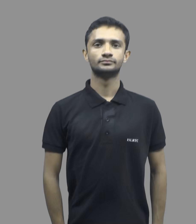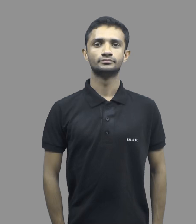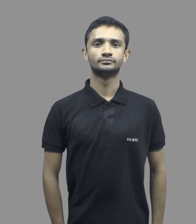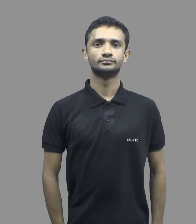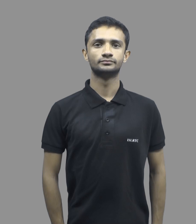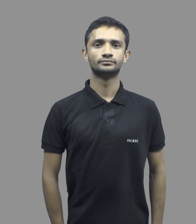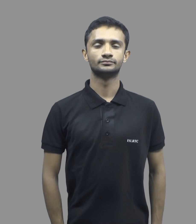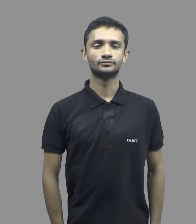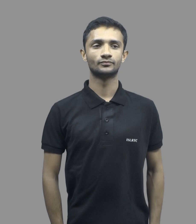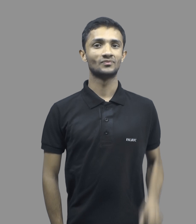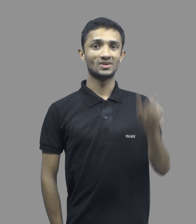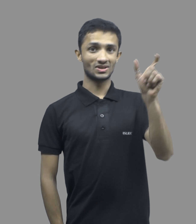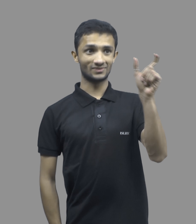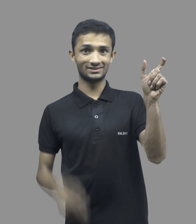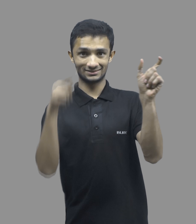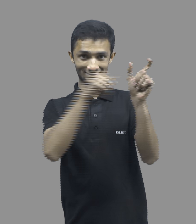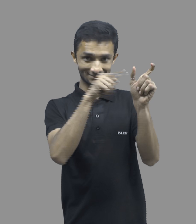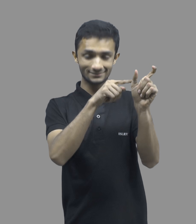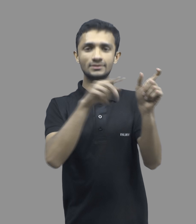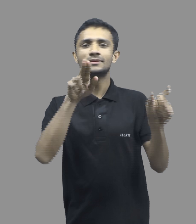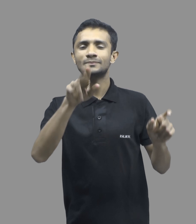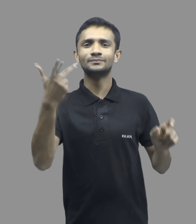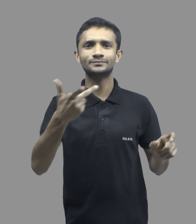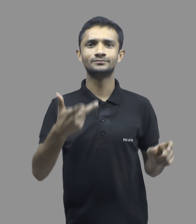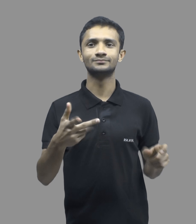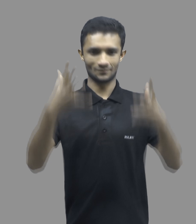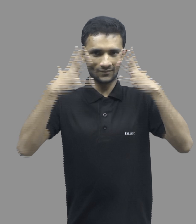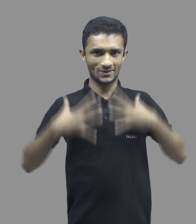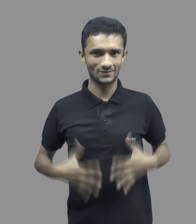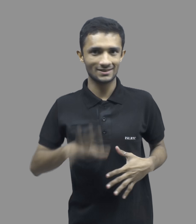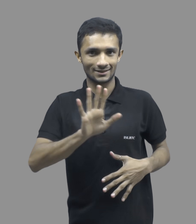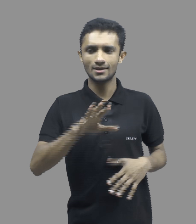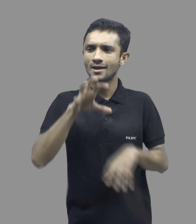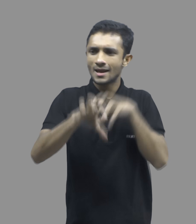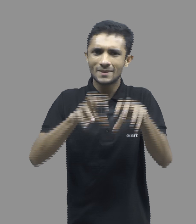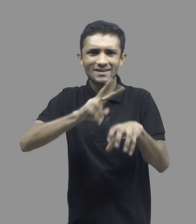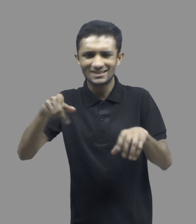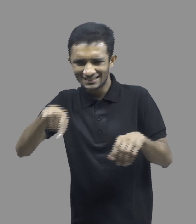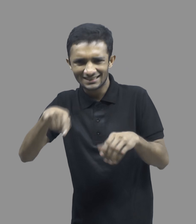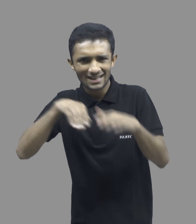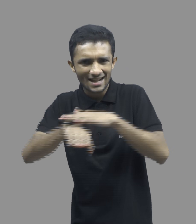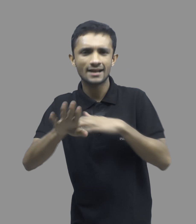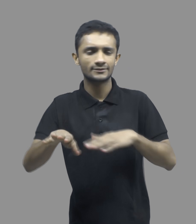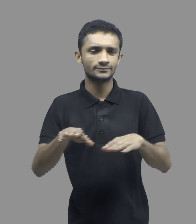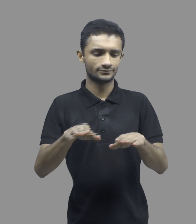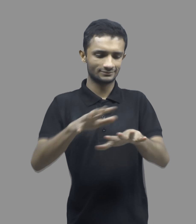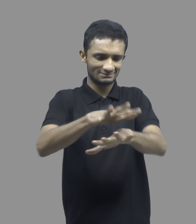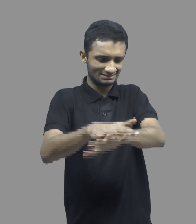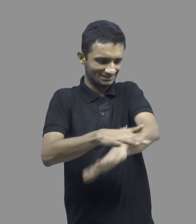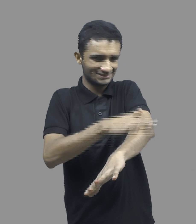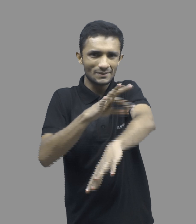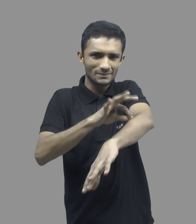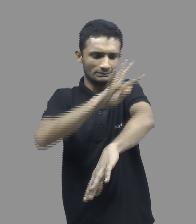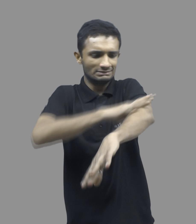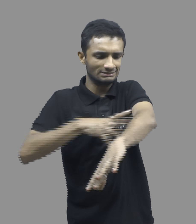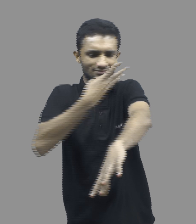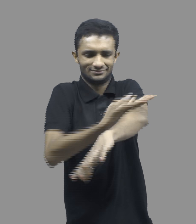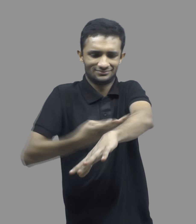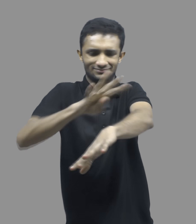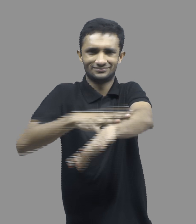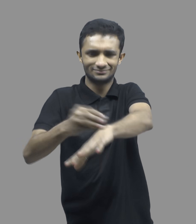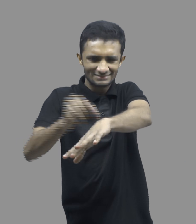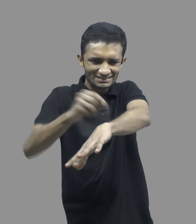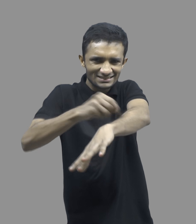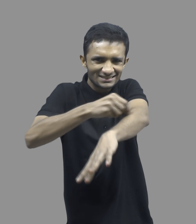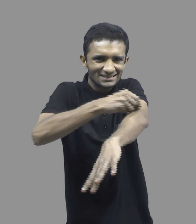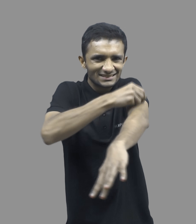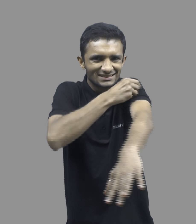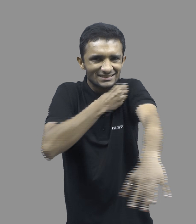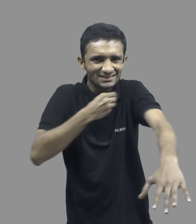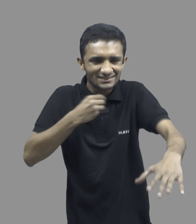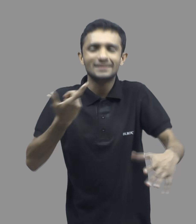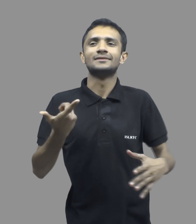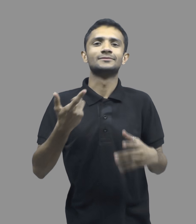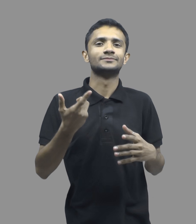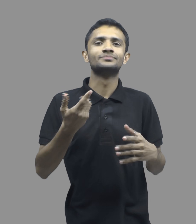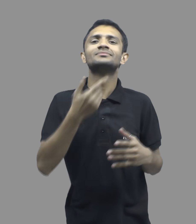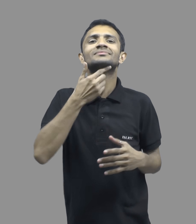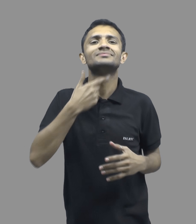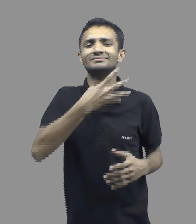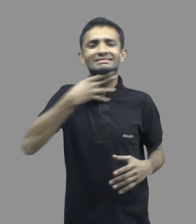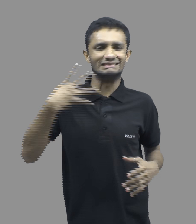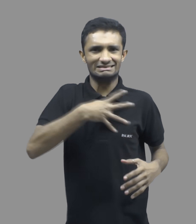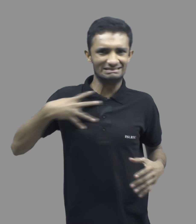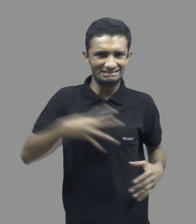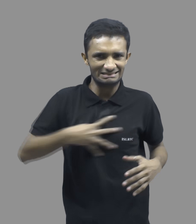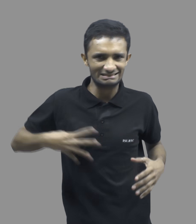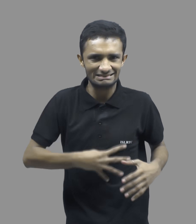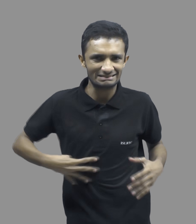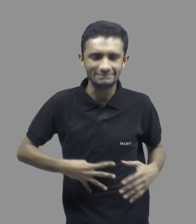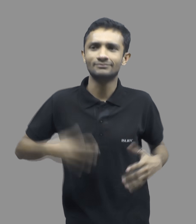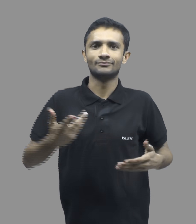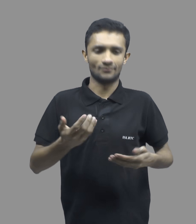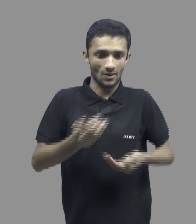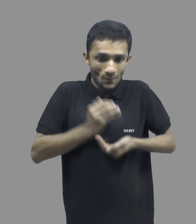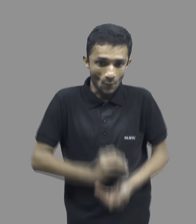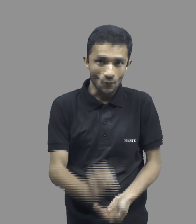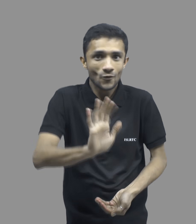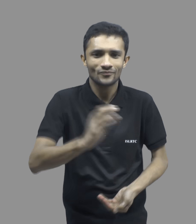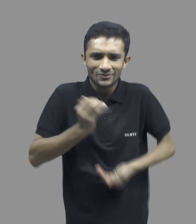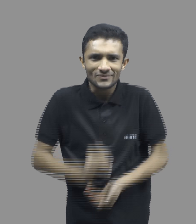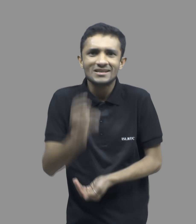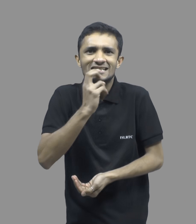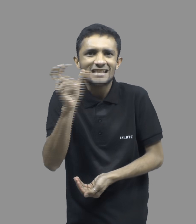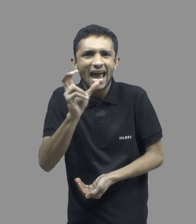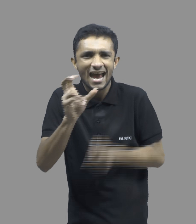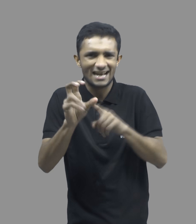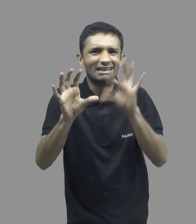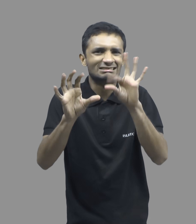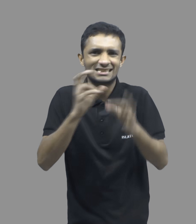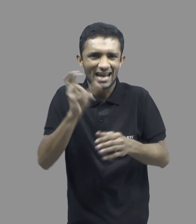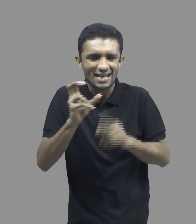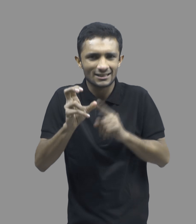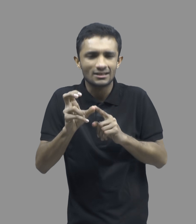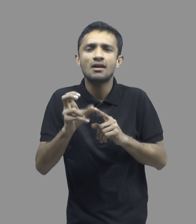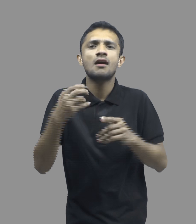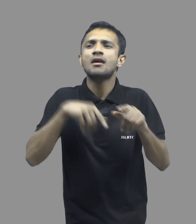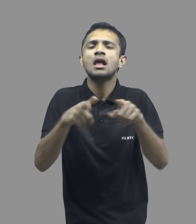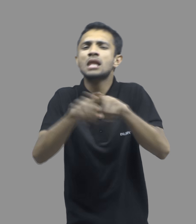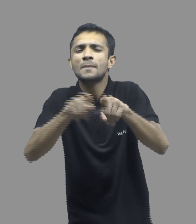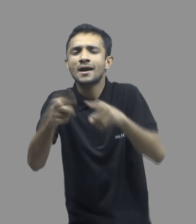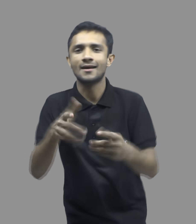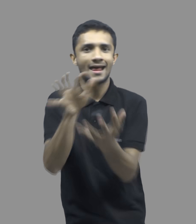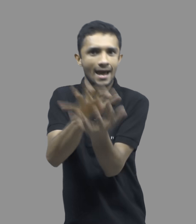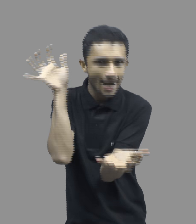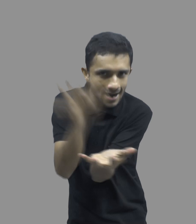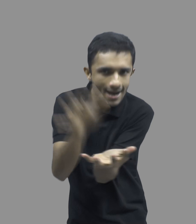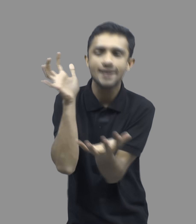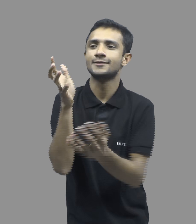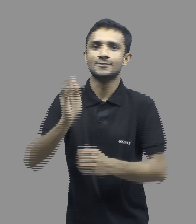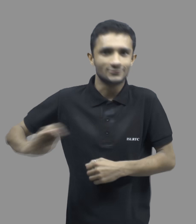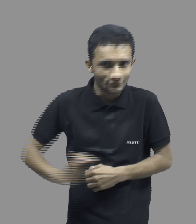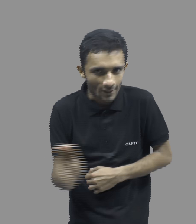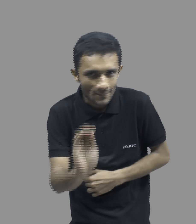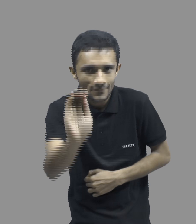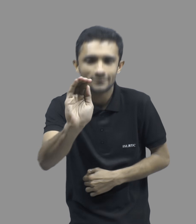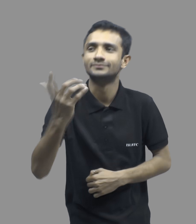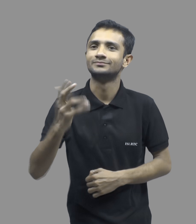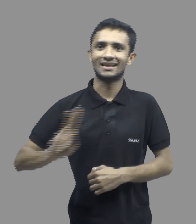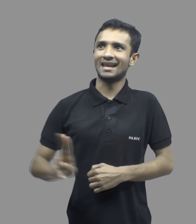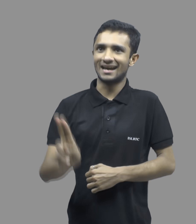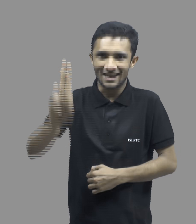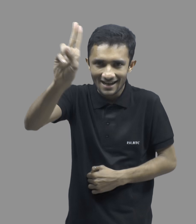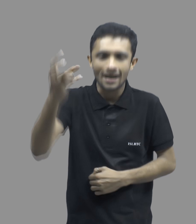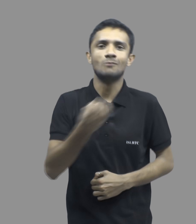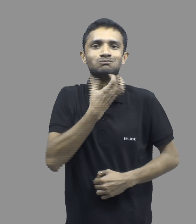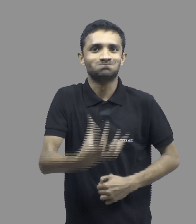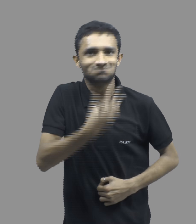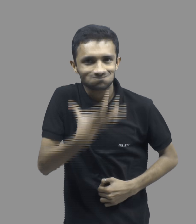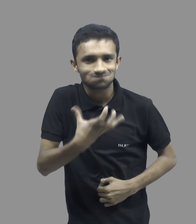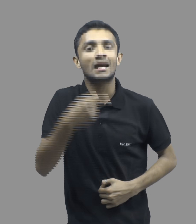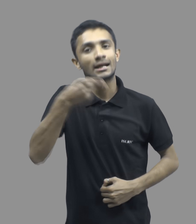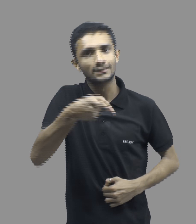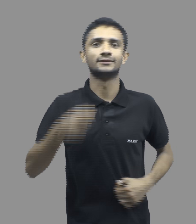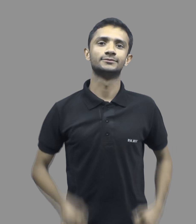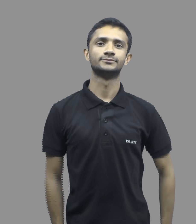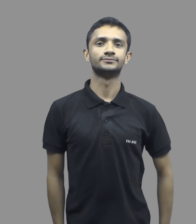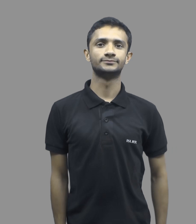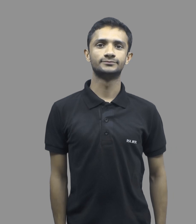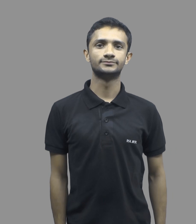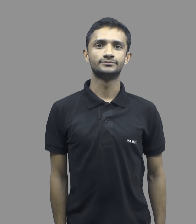Reptiles